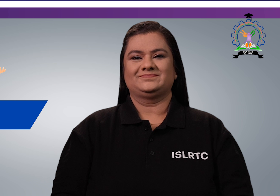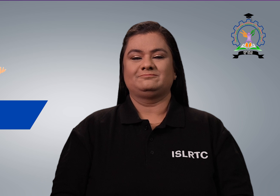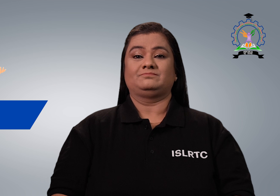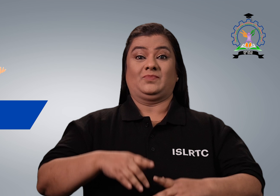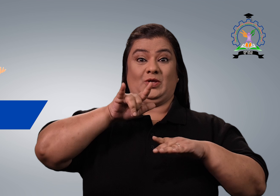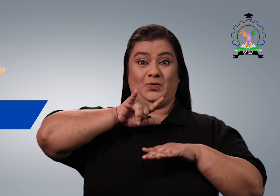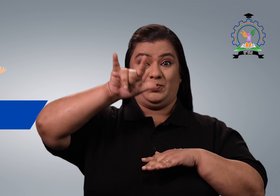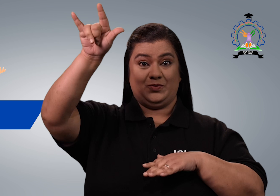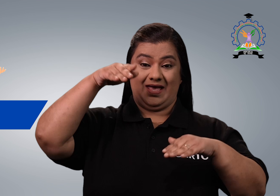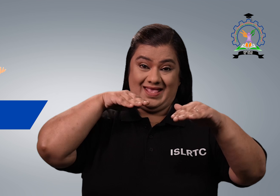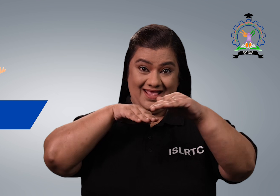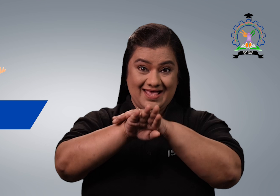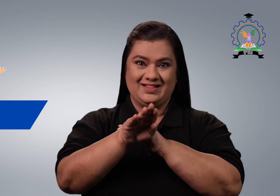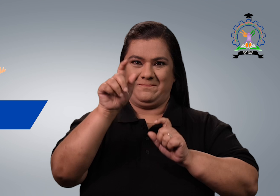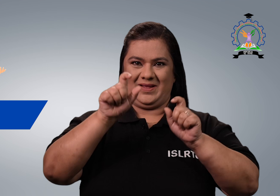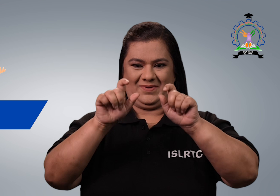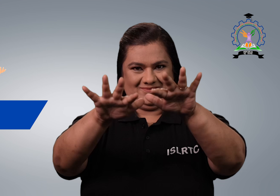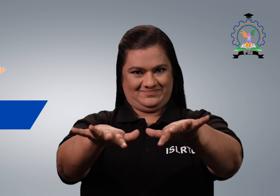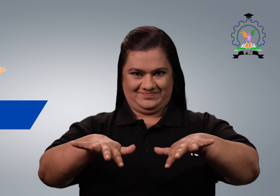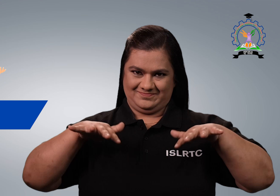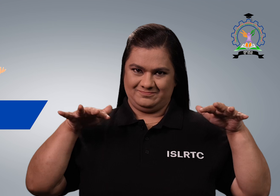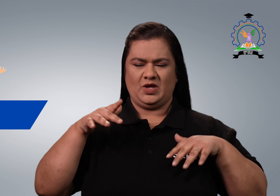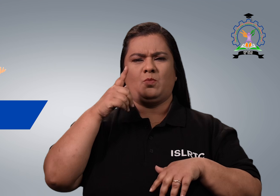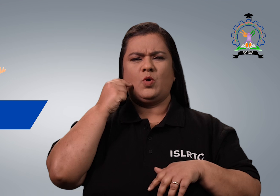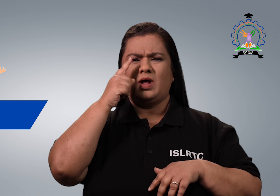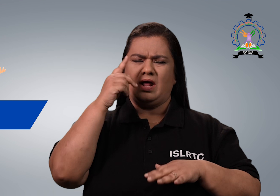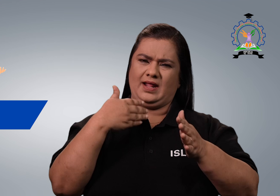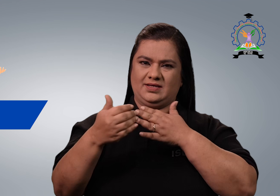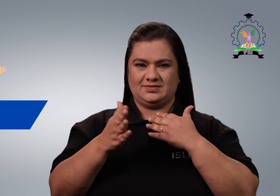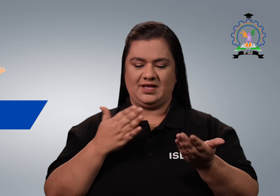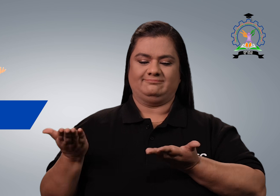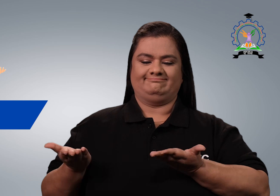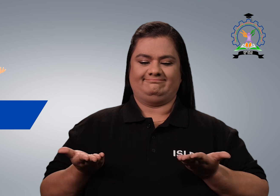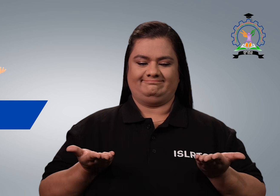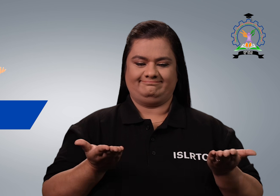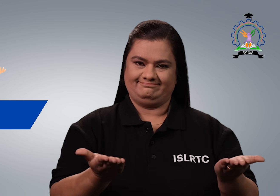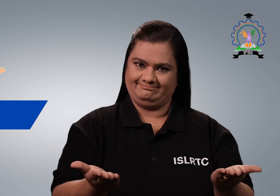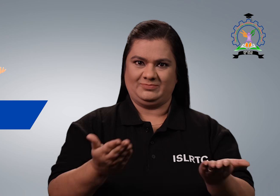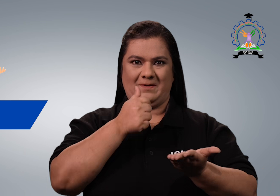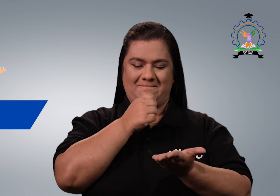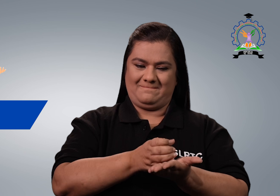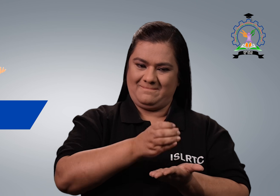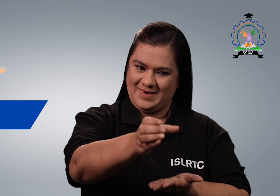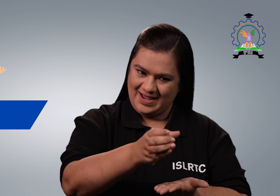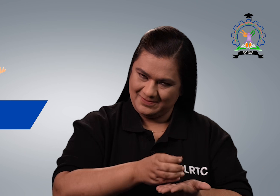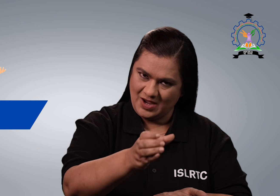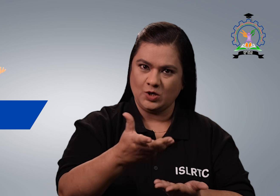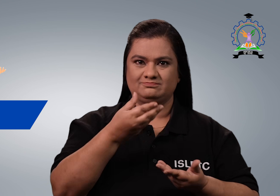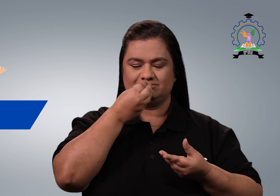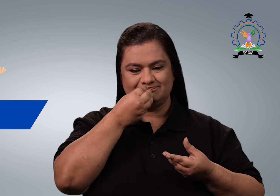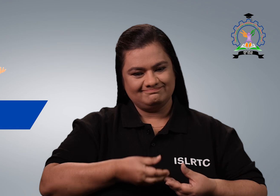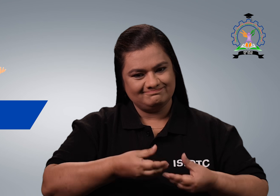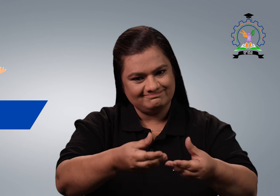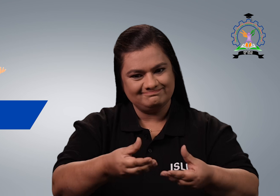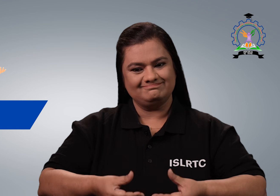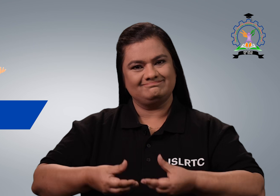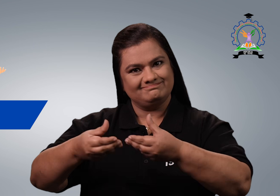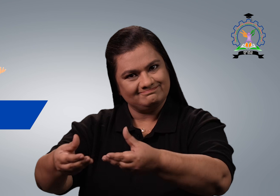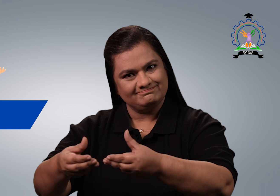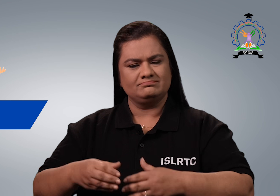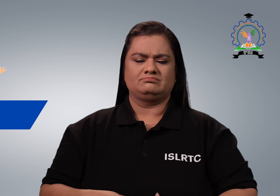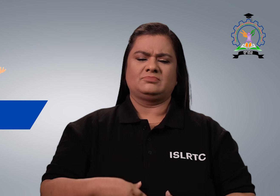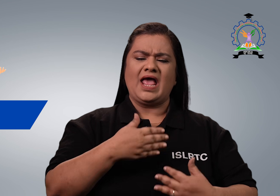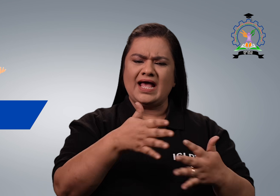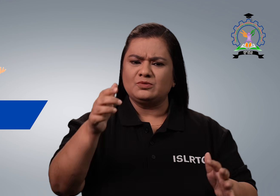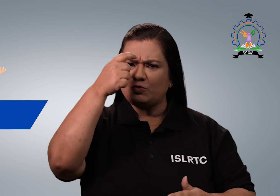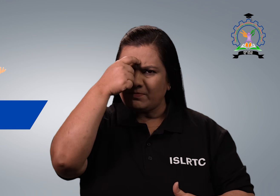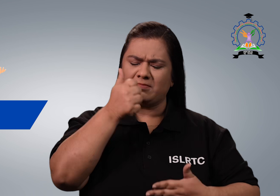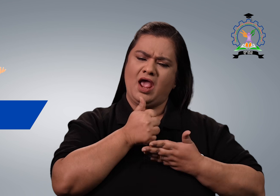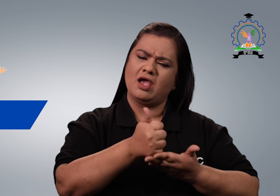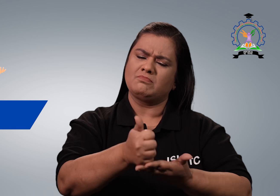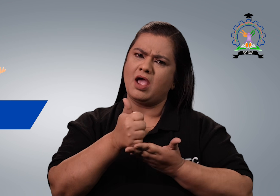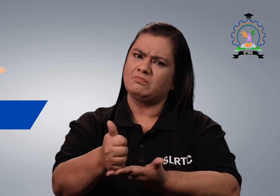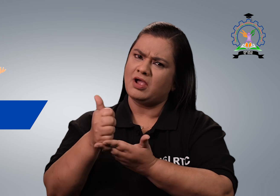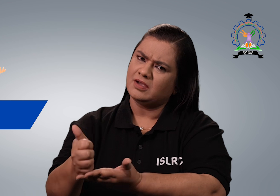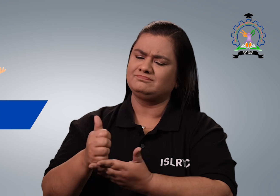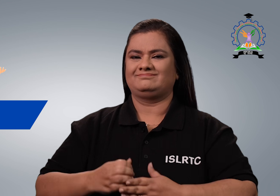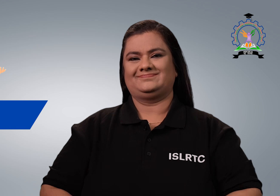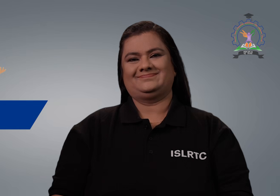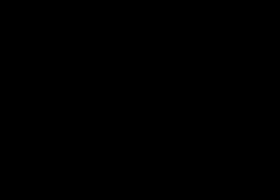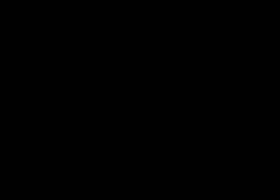Cabin crew are male or female flight attendants who take care of passengers on a plane i.e. providing comfort and refreshments, addressing passenger needs, and handling emergencies.